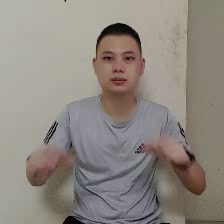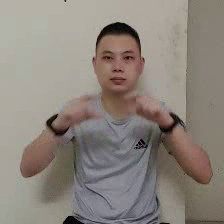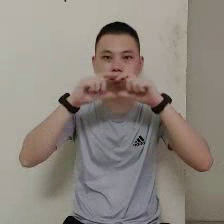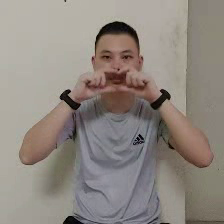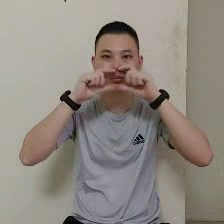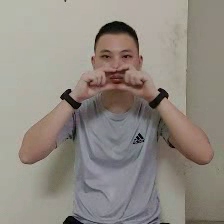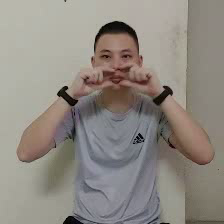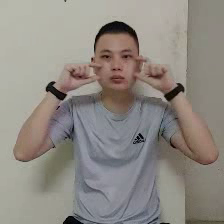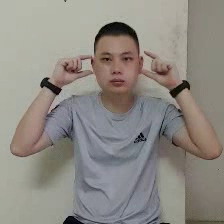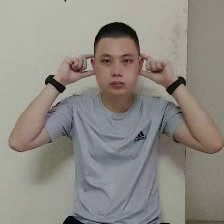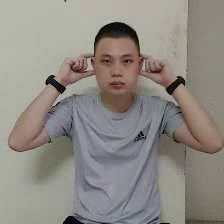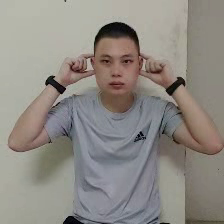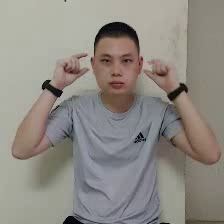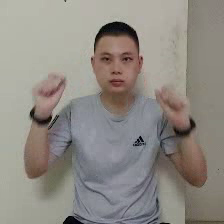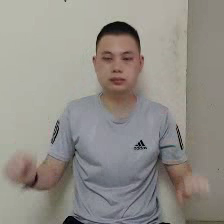Khẩu trang